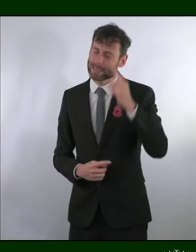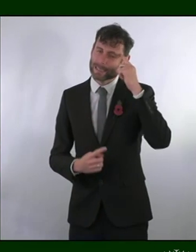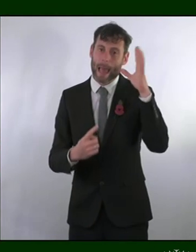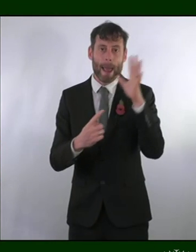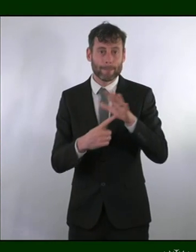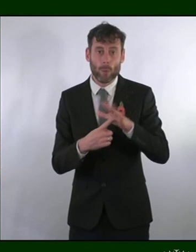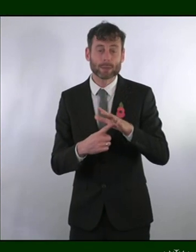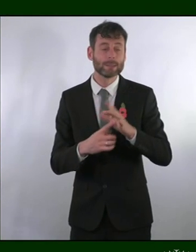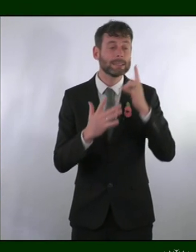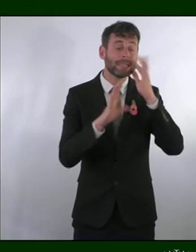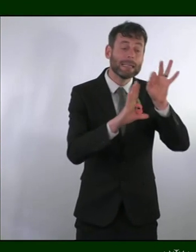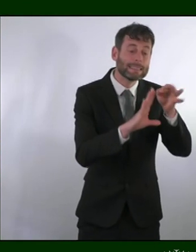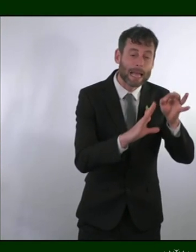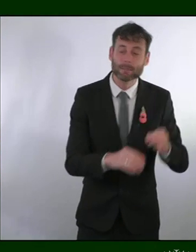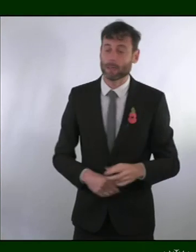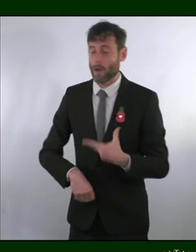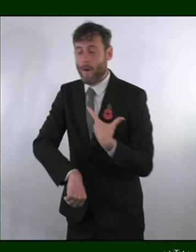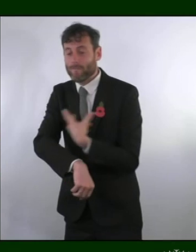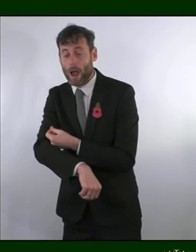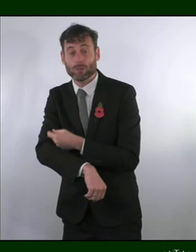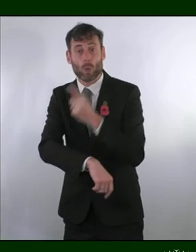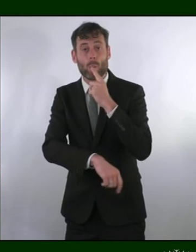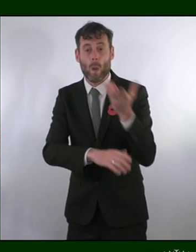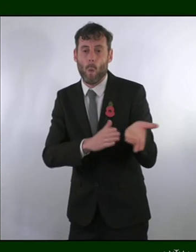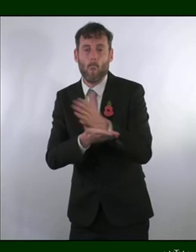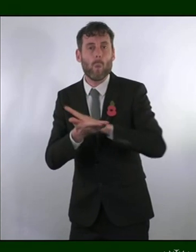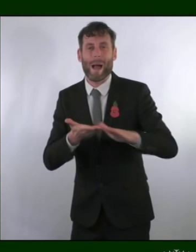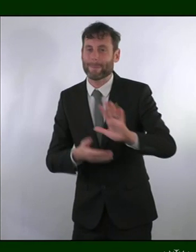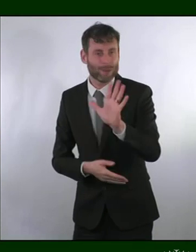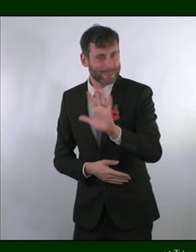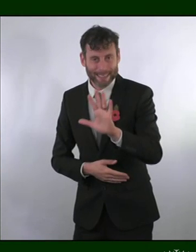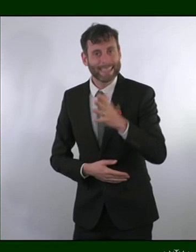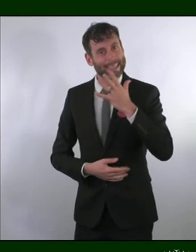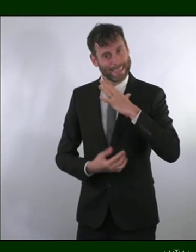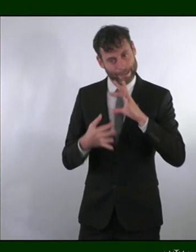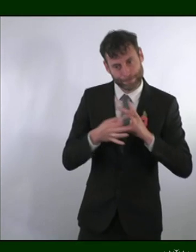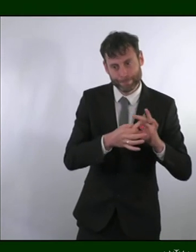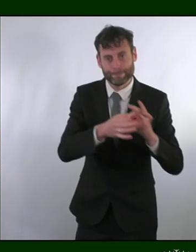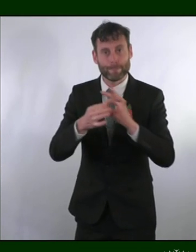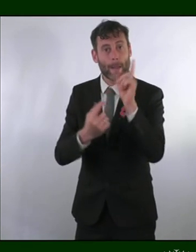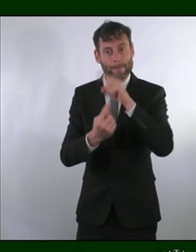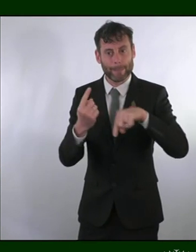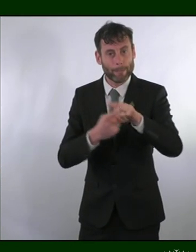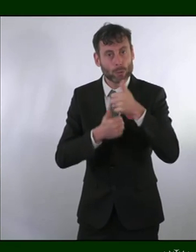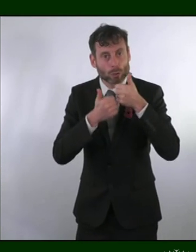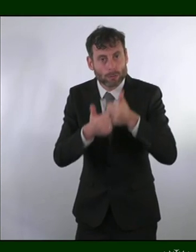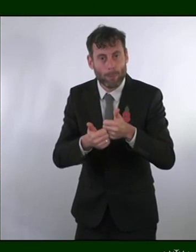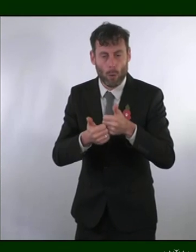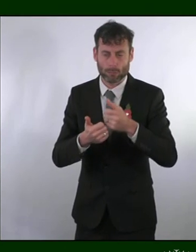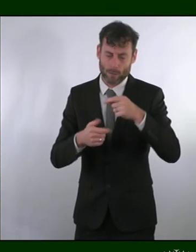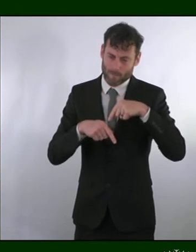That is why this country needs to continue to work hard, to keep discipline and to observe the measures that we have put in.